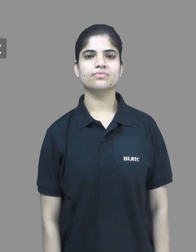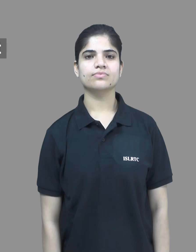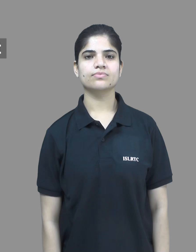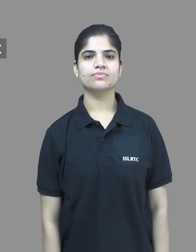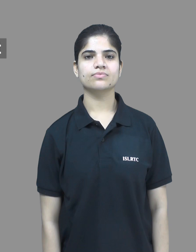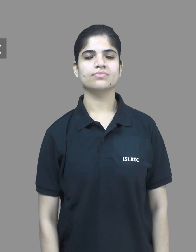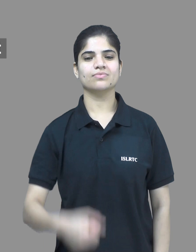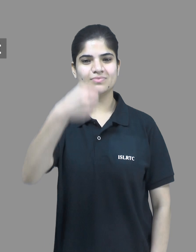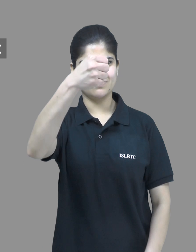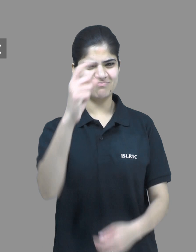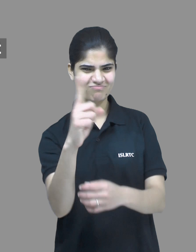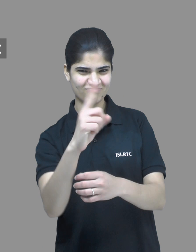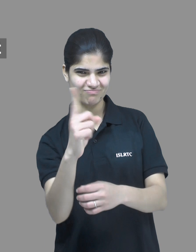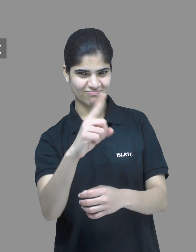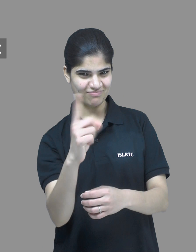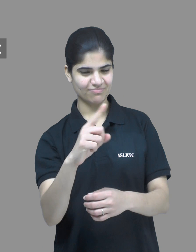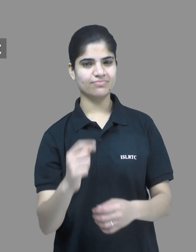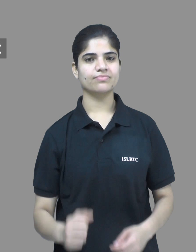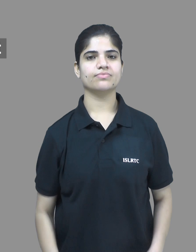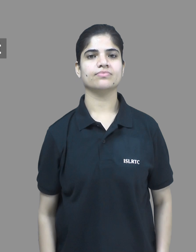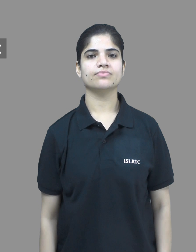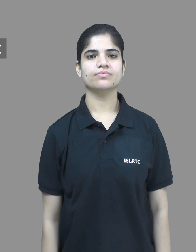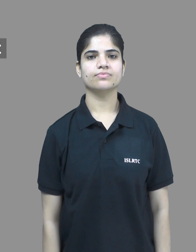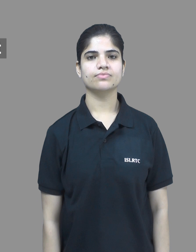Weight Weigh Weighing Scale